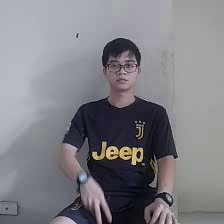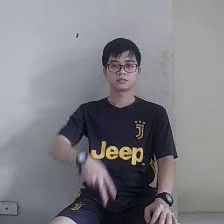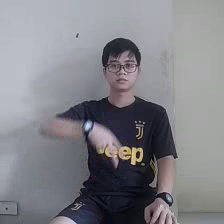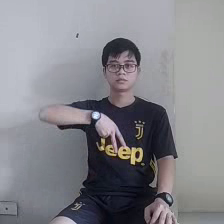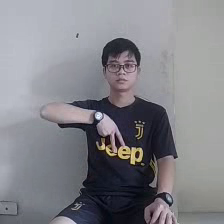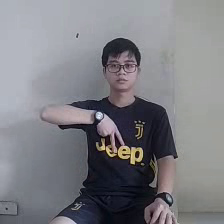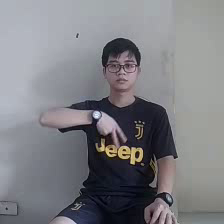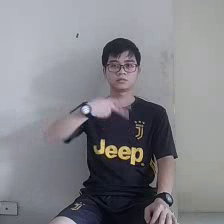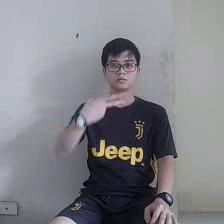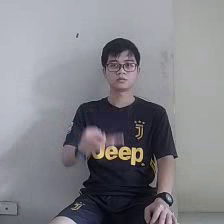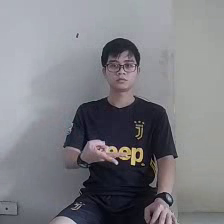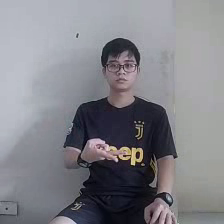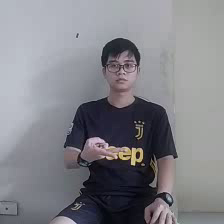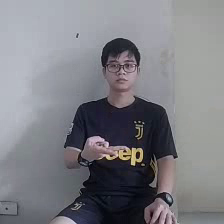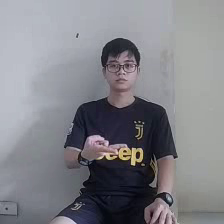Hy sinh